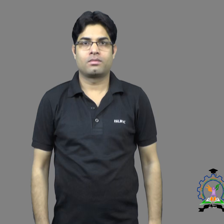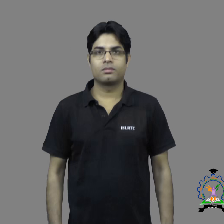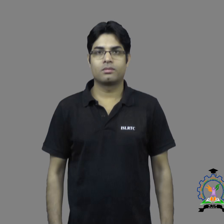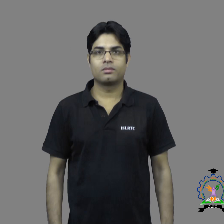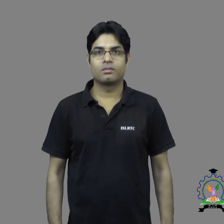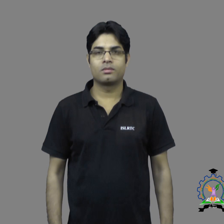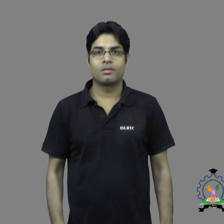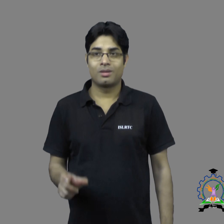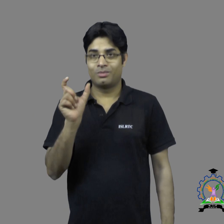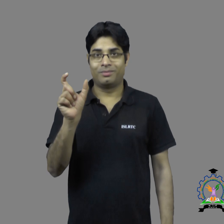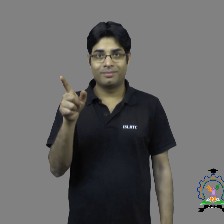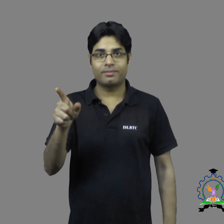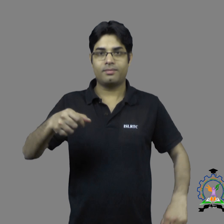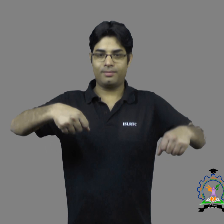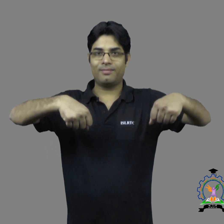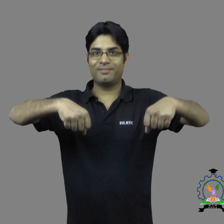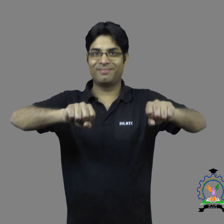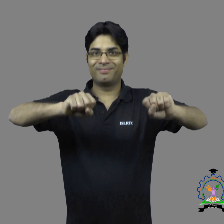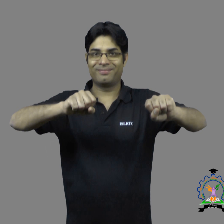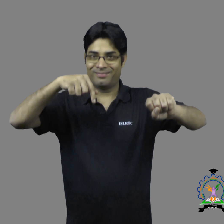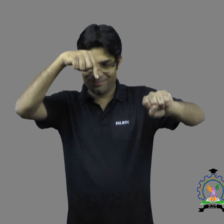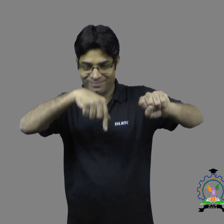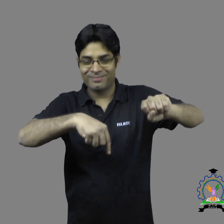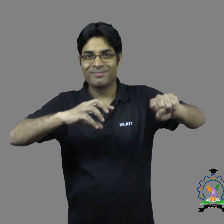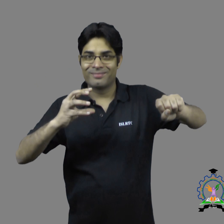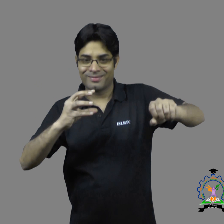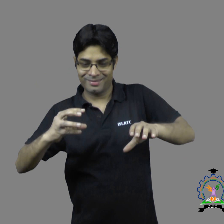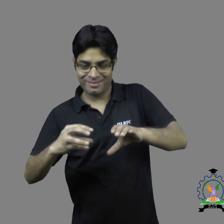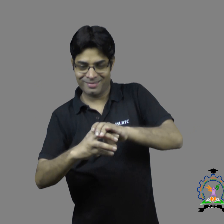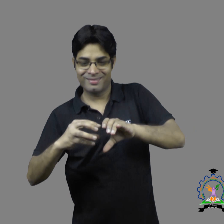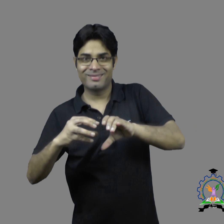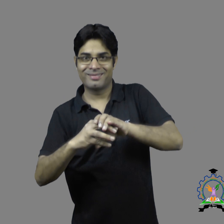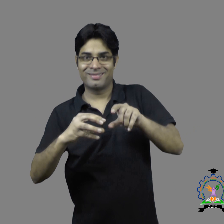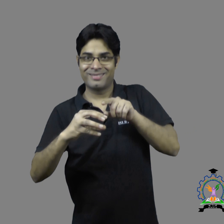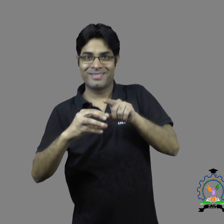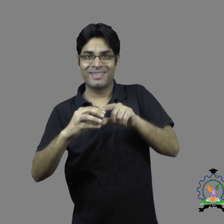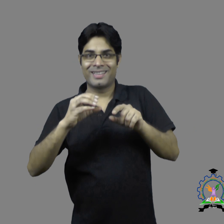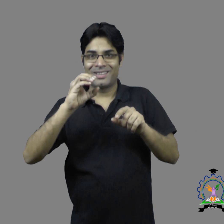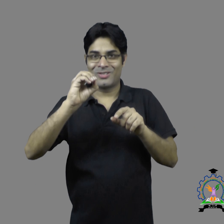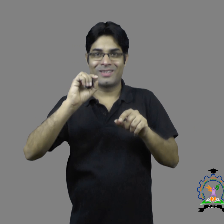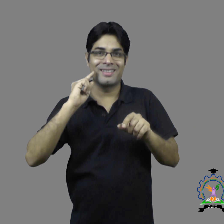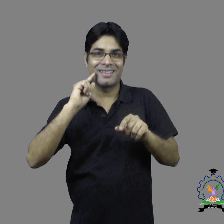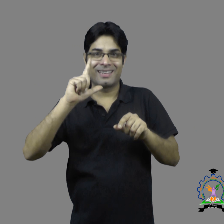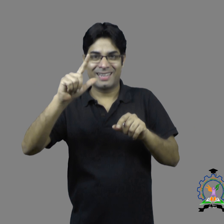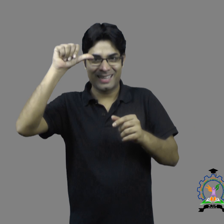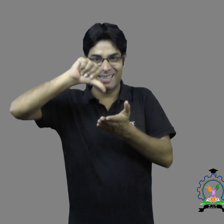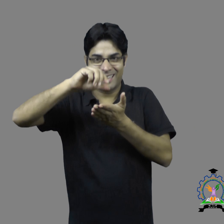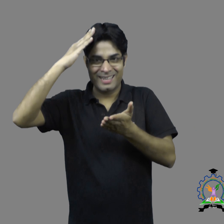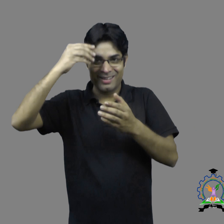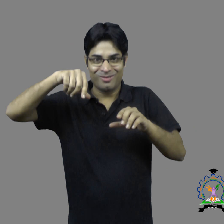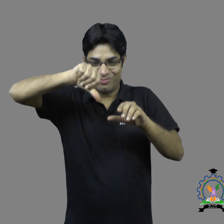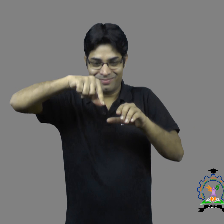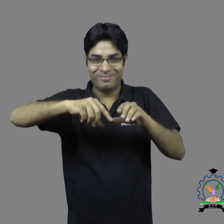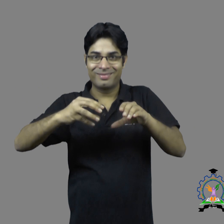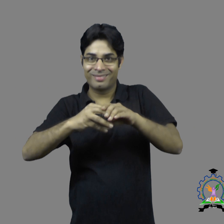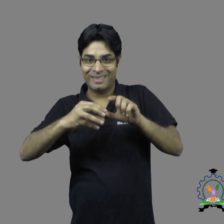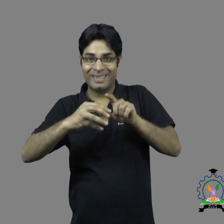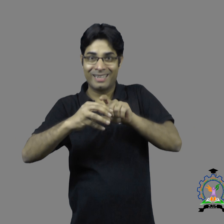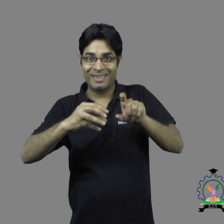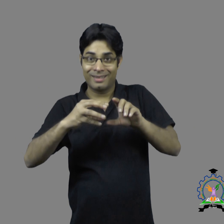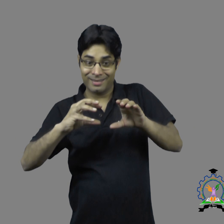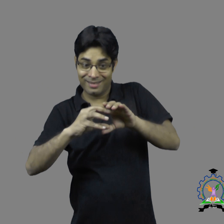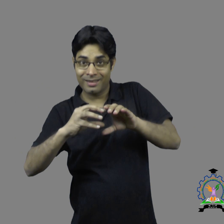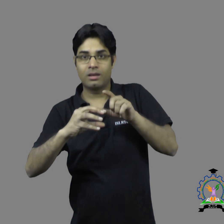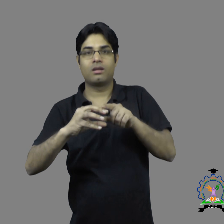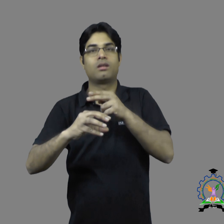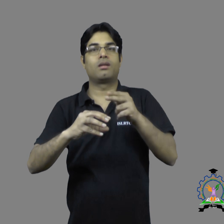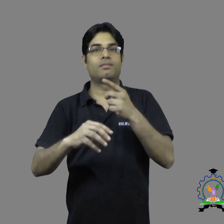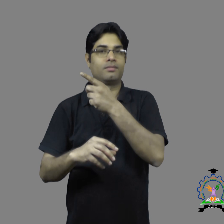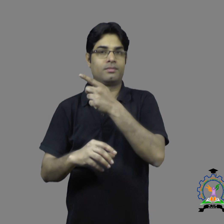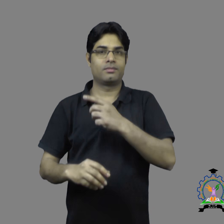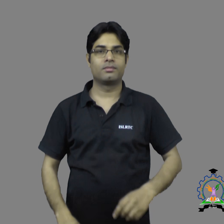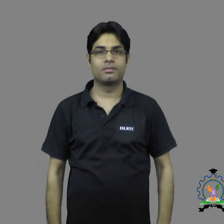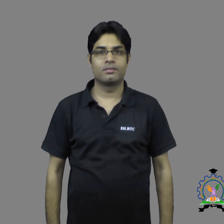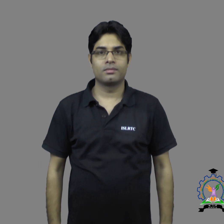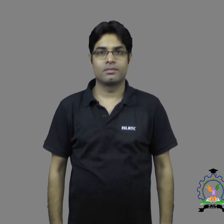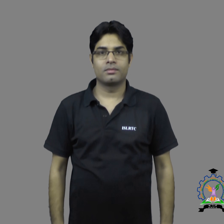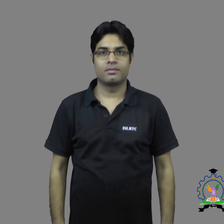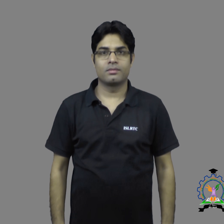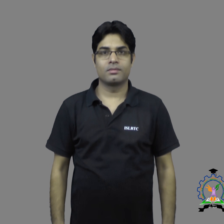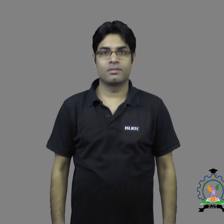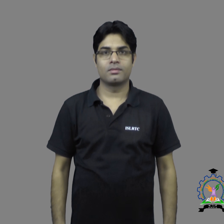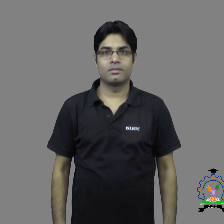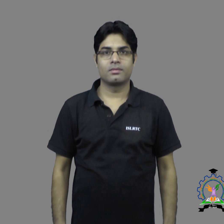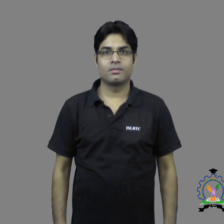Bike Oil Filter